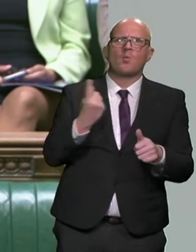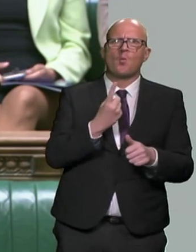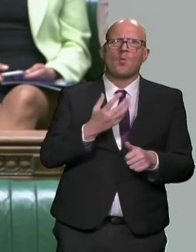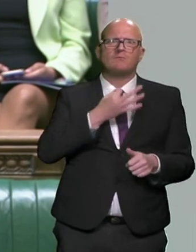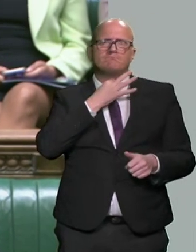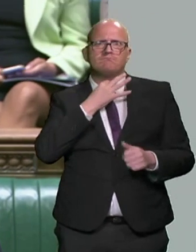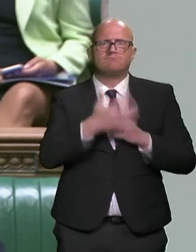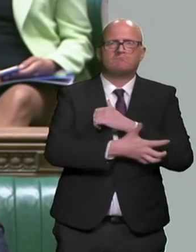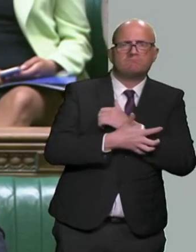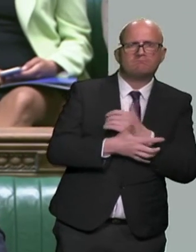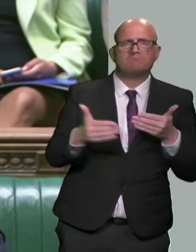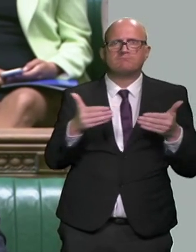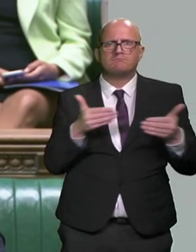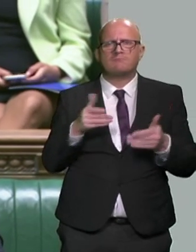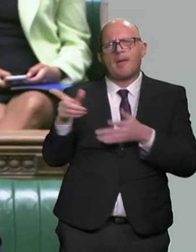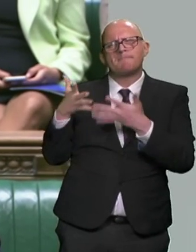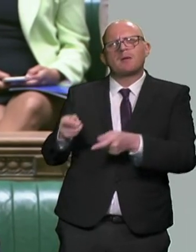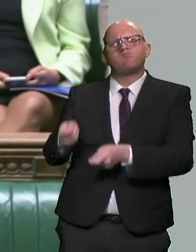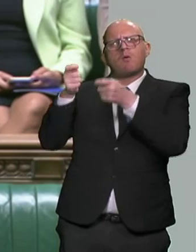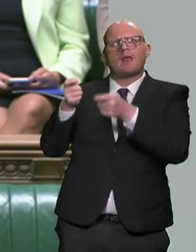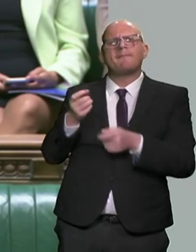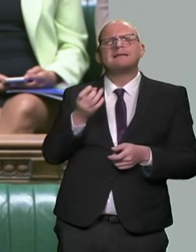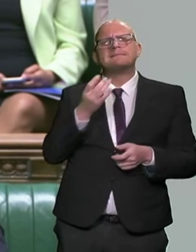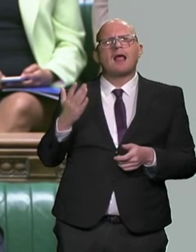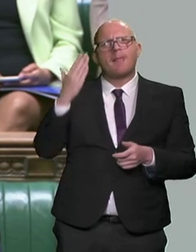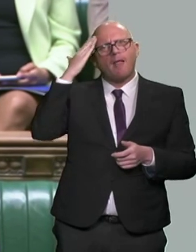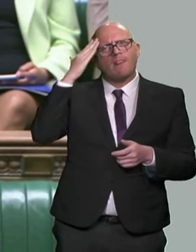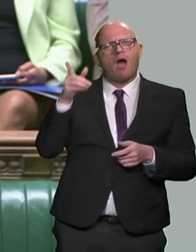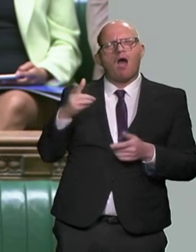The hon. Lady mentioned a single mother she knew.